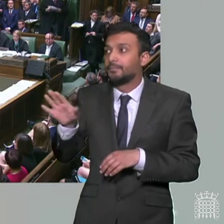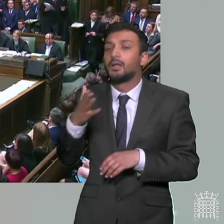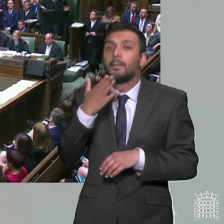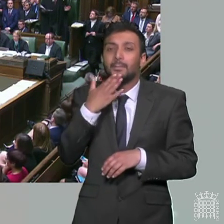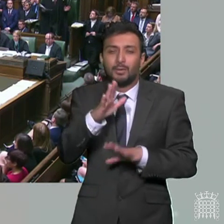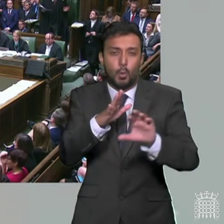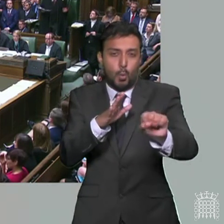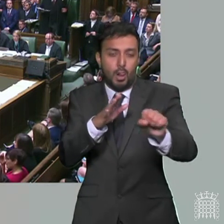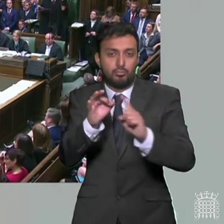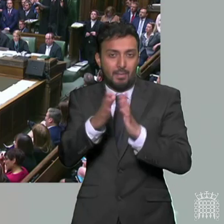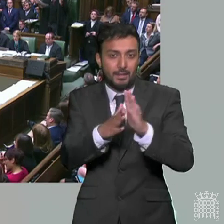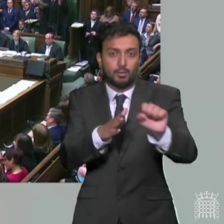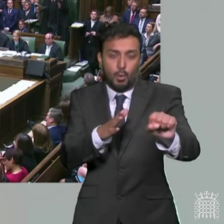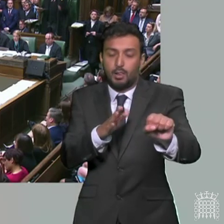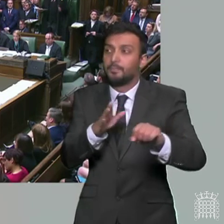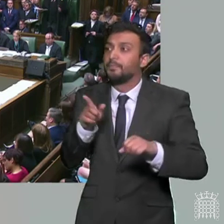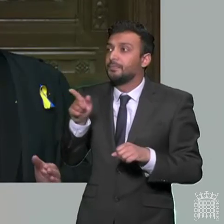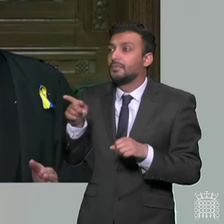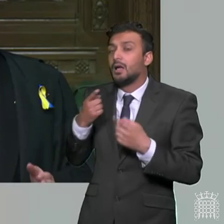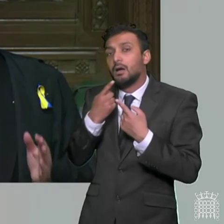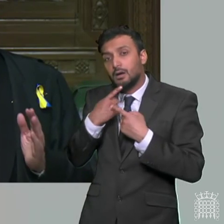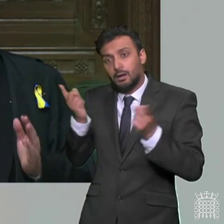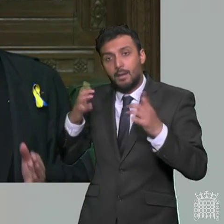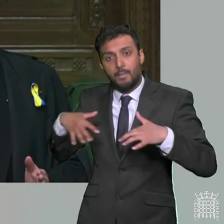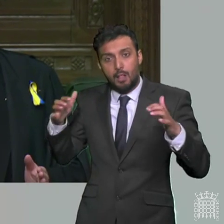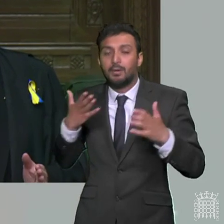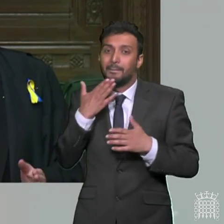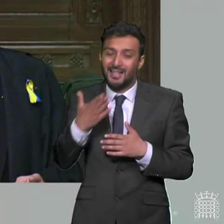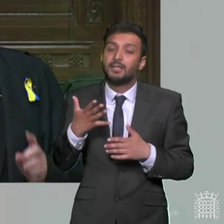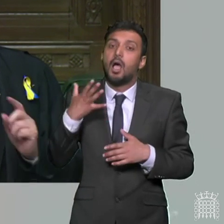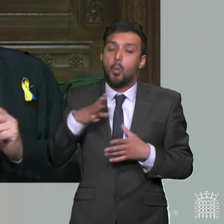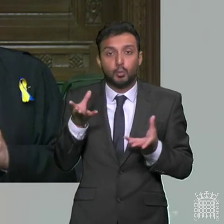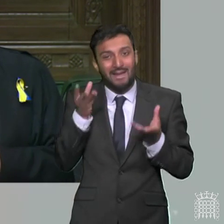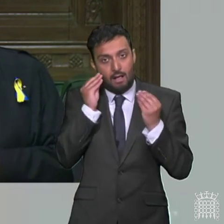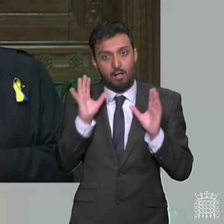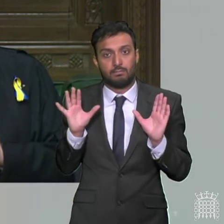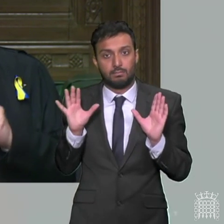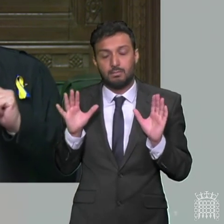Order. I appeal to the House: I expect the statement to be heard, and I want everybody to hear it.